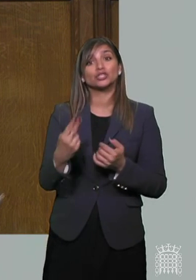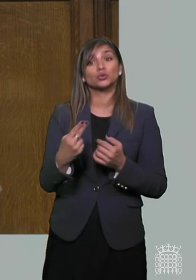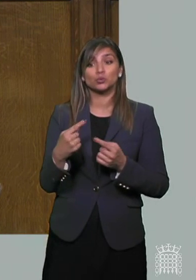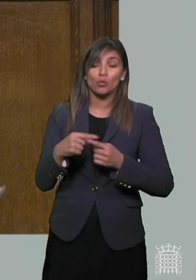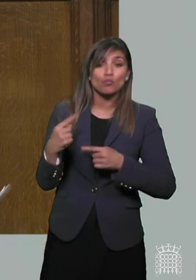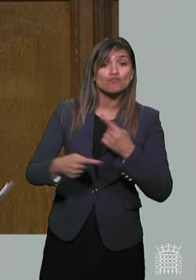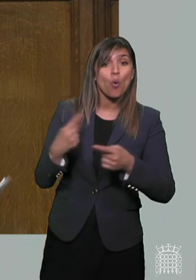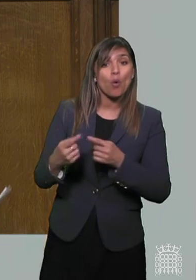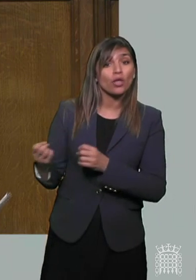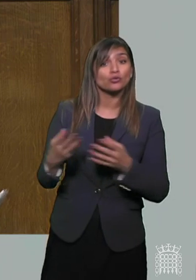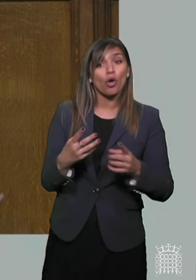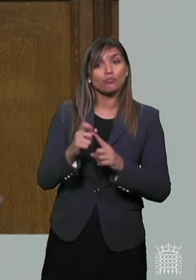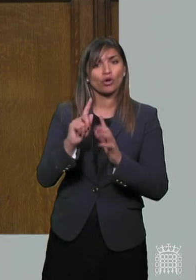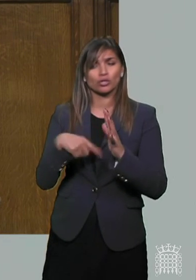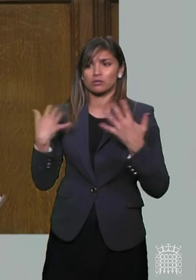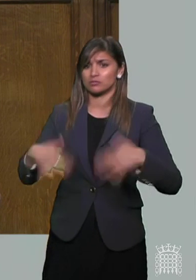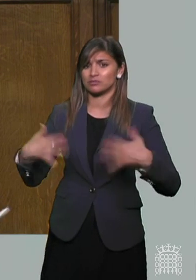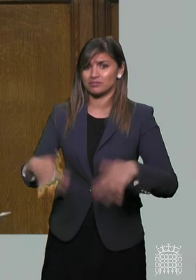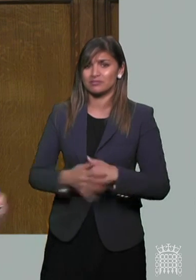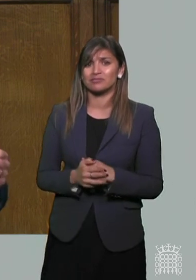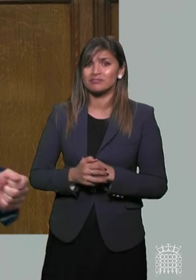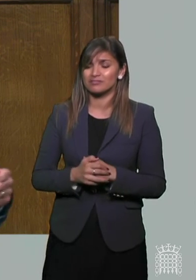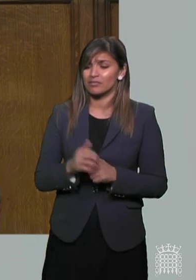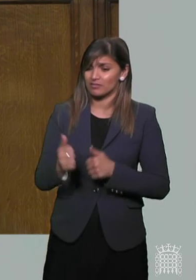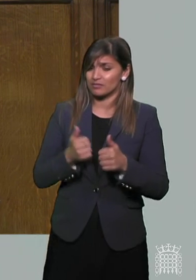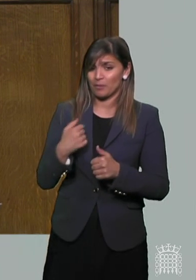It is a tremendous vote of confidence in the people of Newton Aycliffe and Sedgefield.